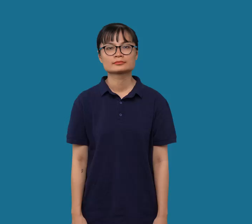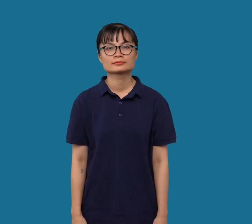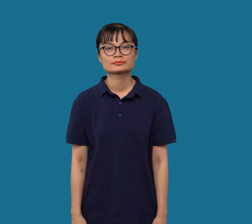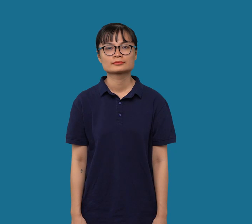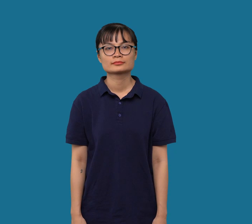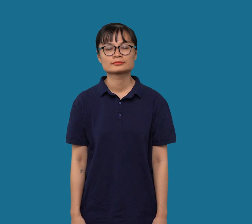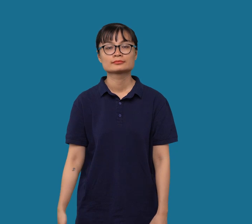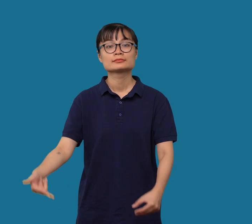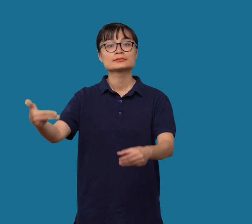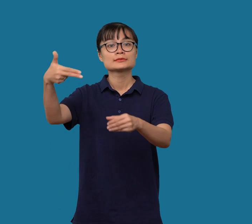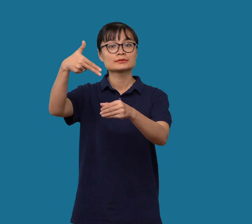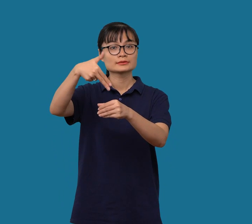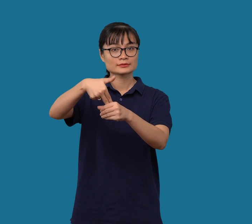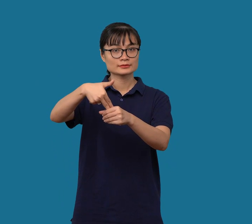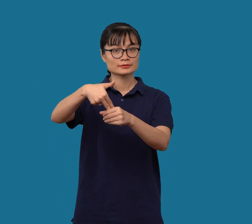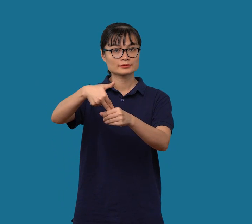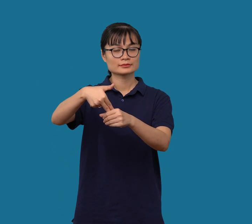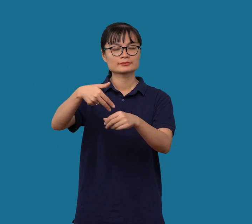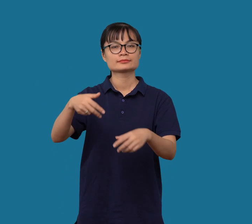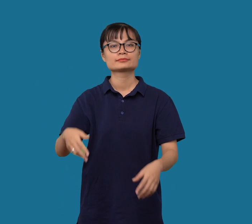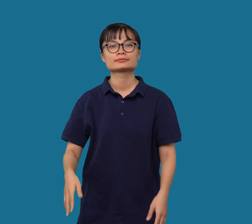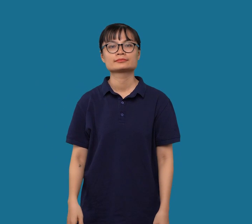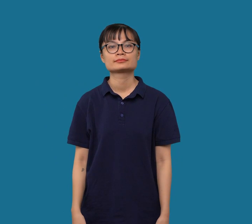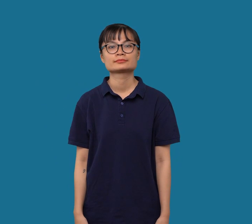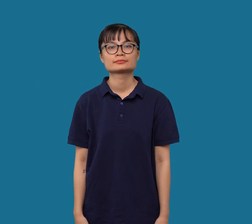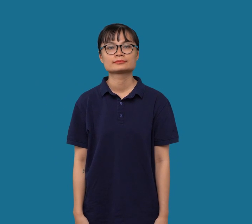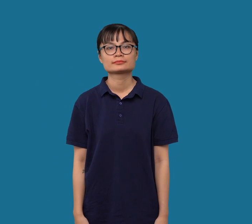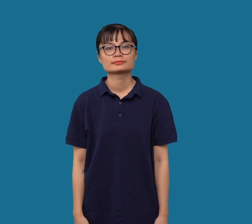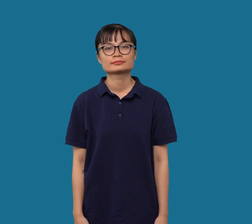xăng